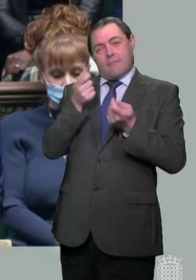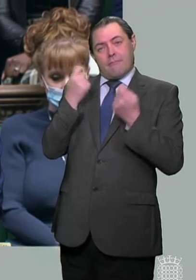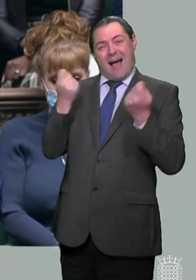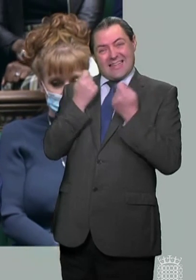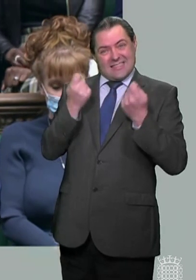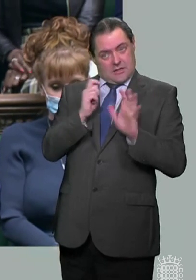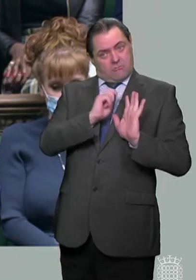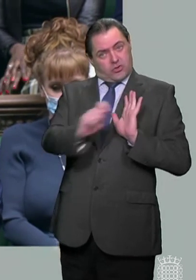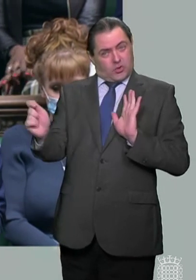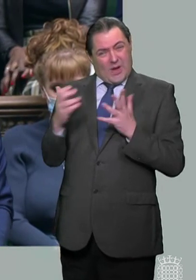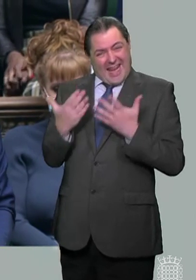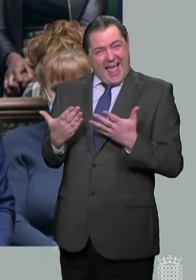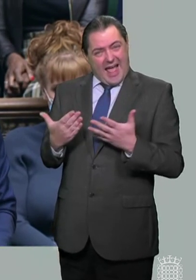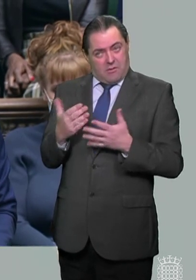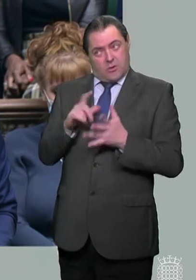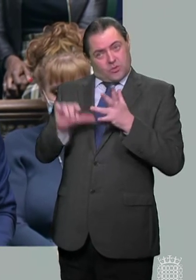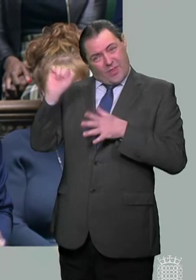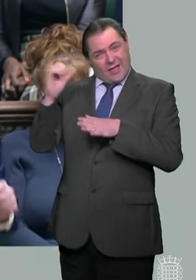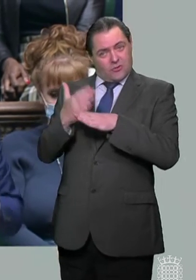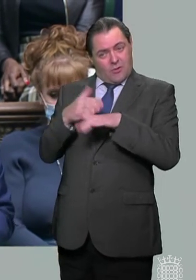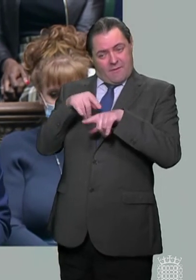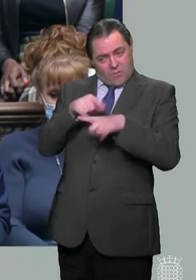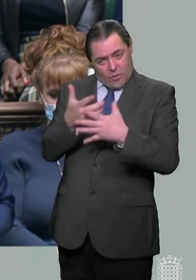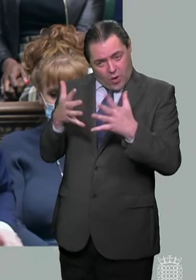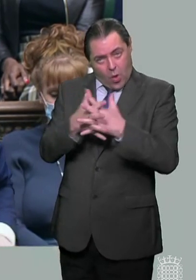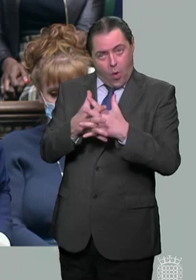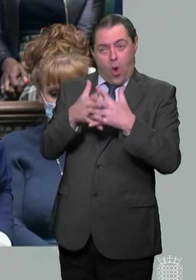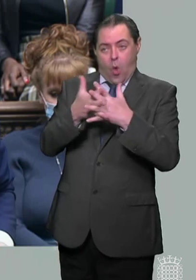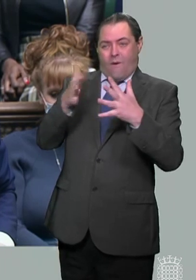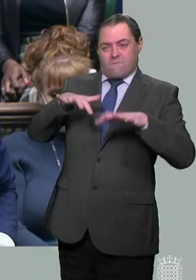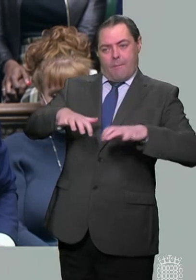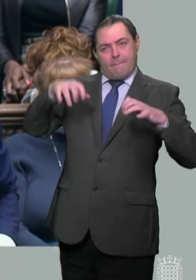The CPS is doing its job, enforcing the law set in Downing Street.